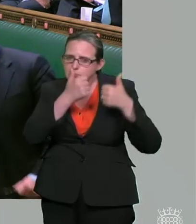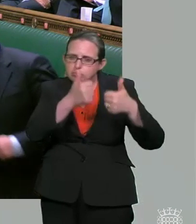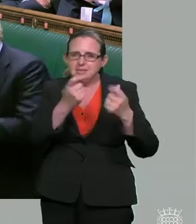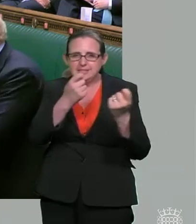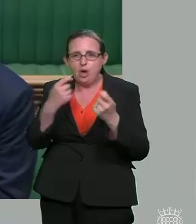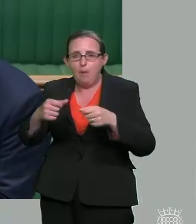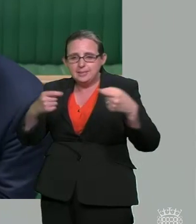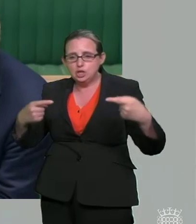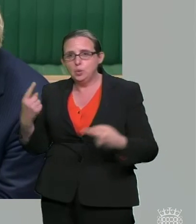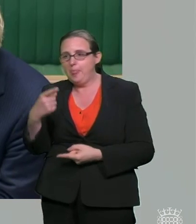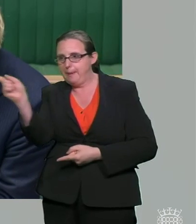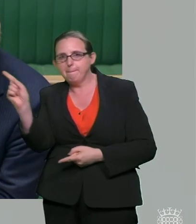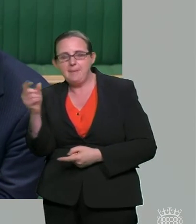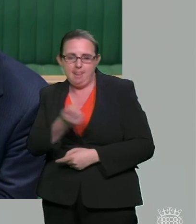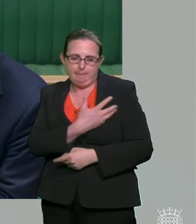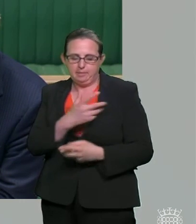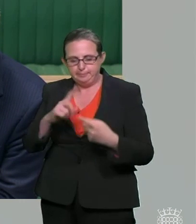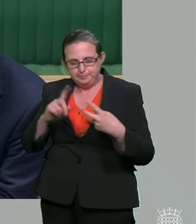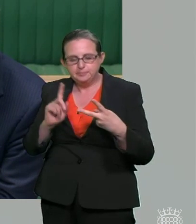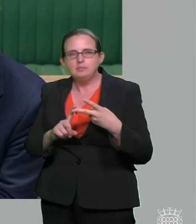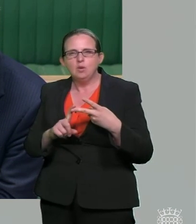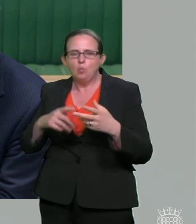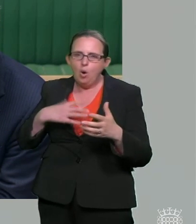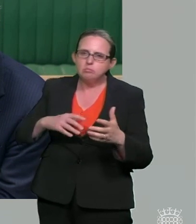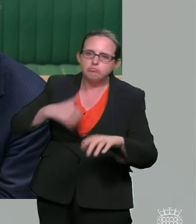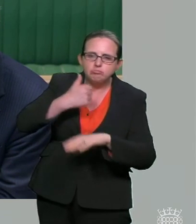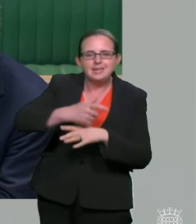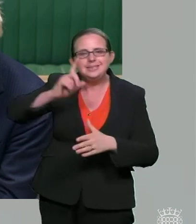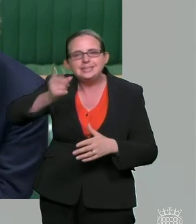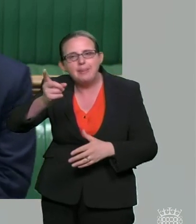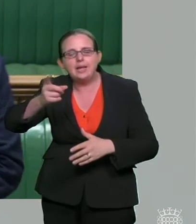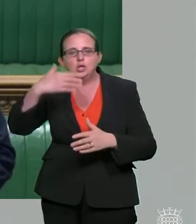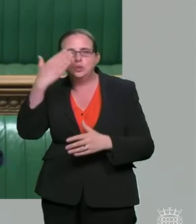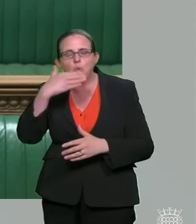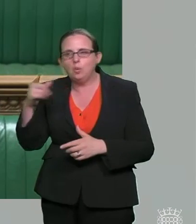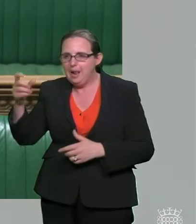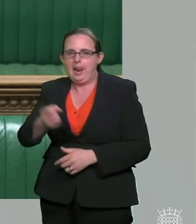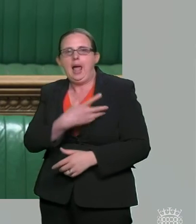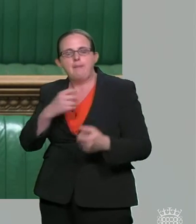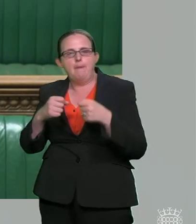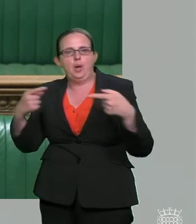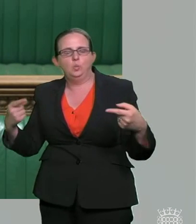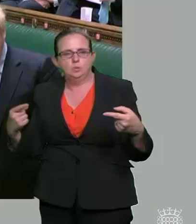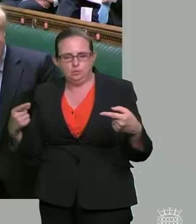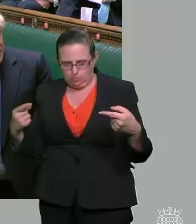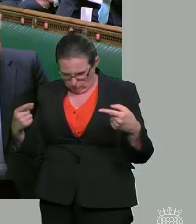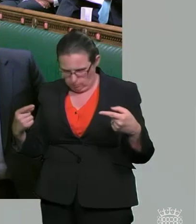They did. When we put in tough measures to ensure discipline in schools, they opposed it.